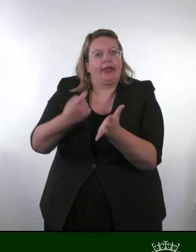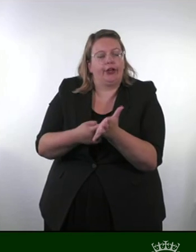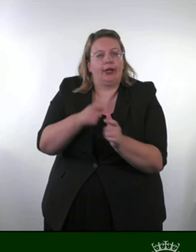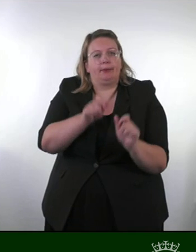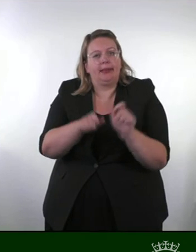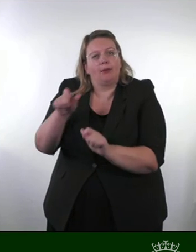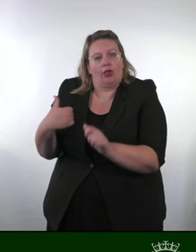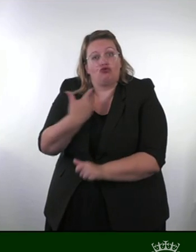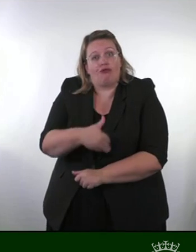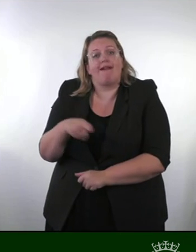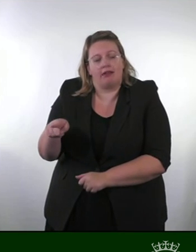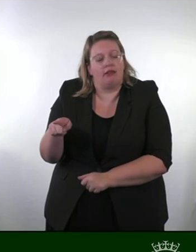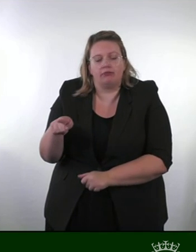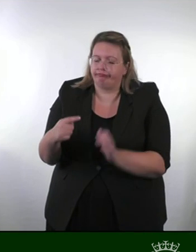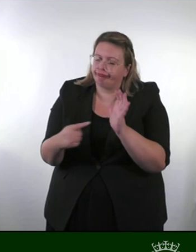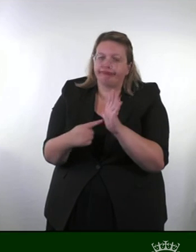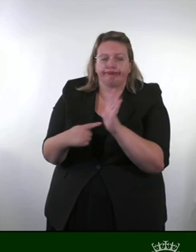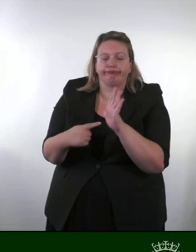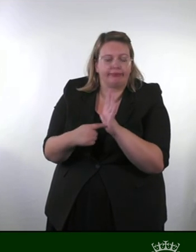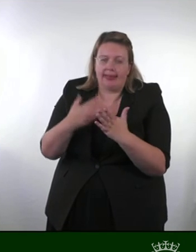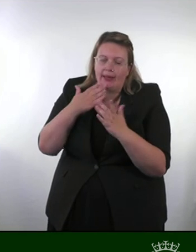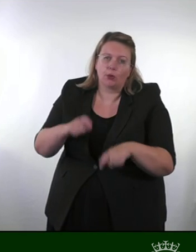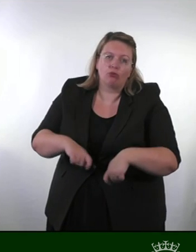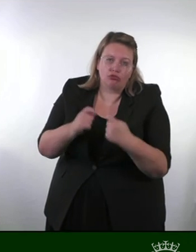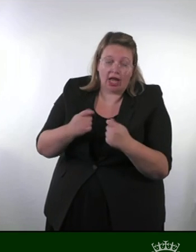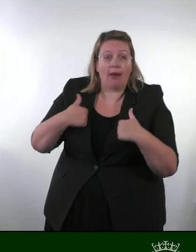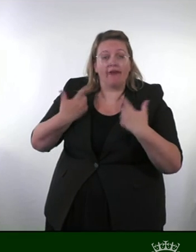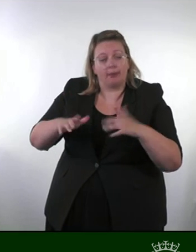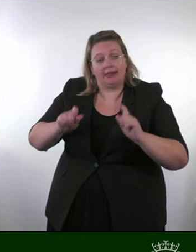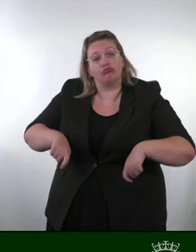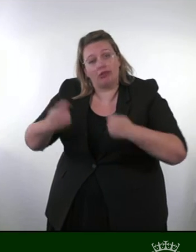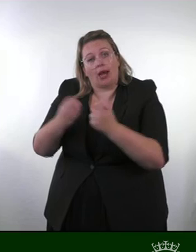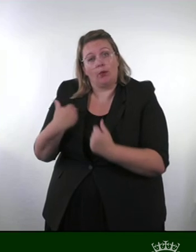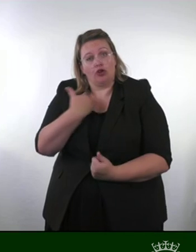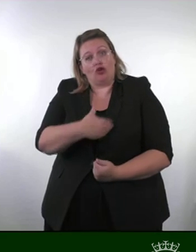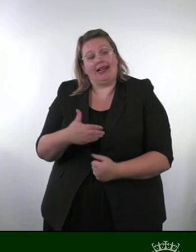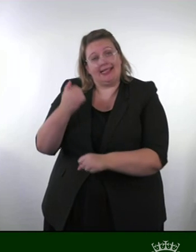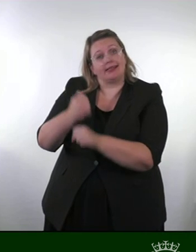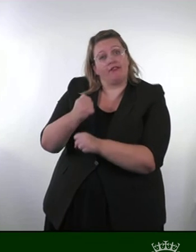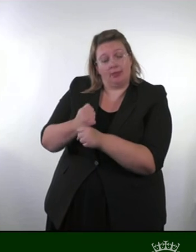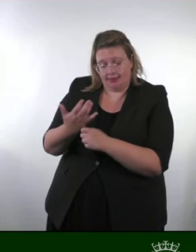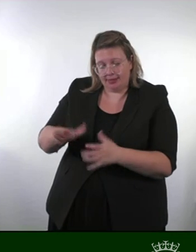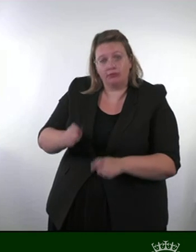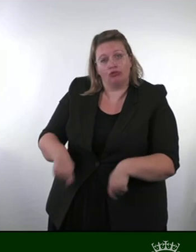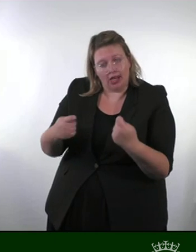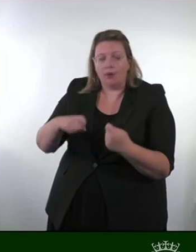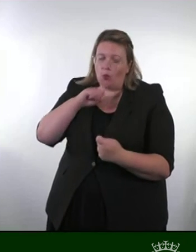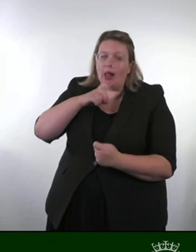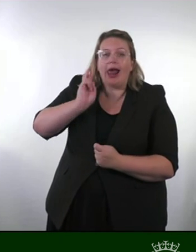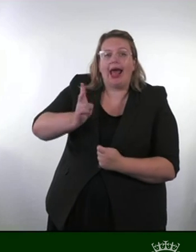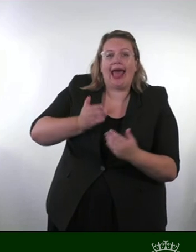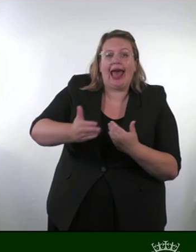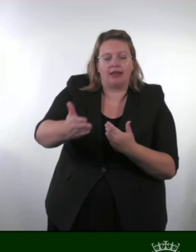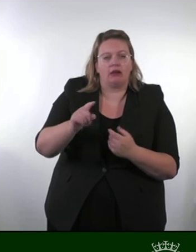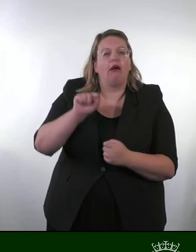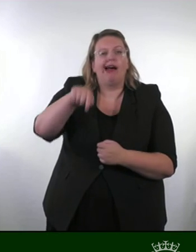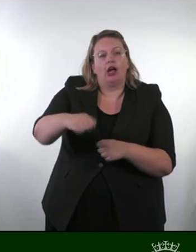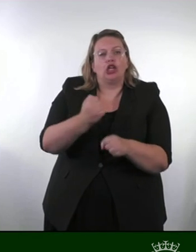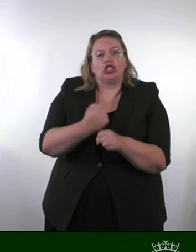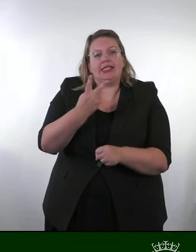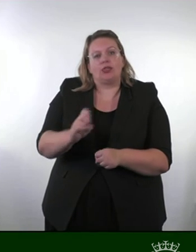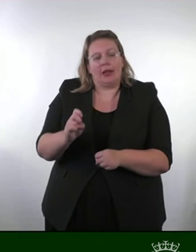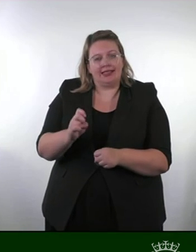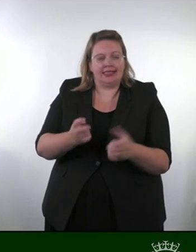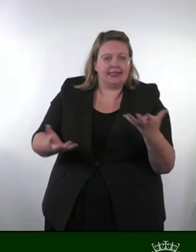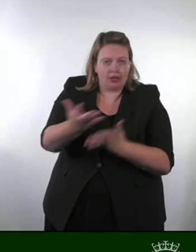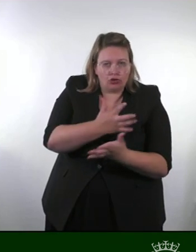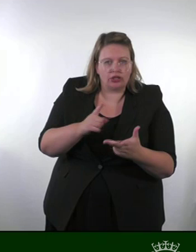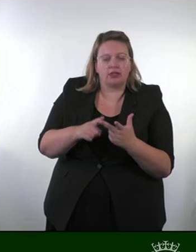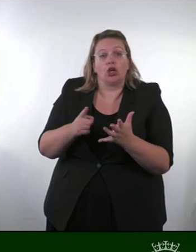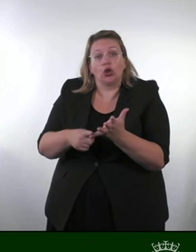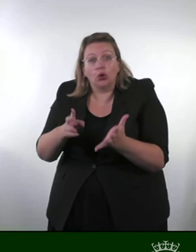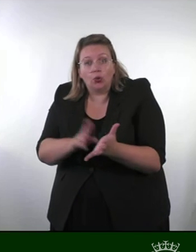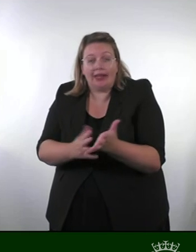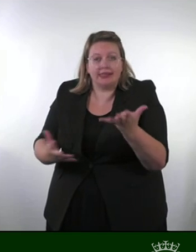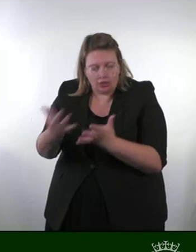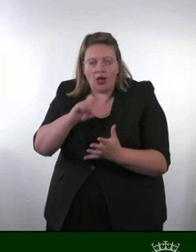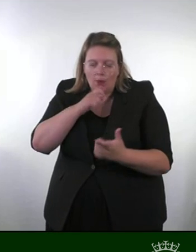We raise these concerns directly with the Chinese authorities and will continue to do so in the G20, the UN and every other context.